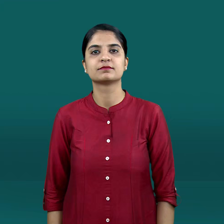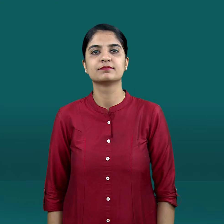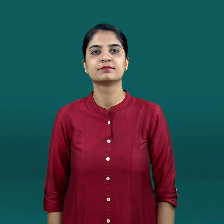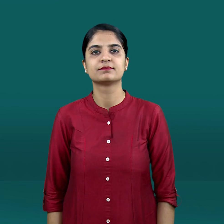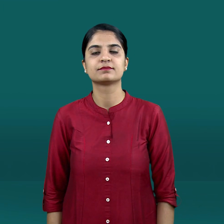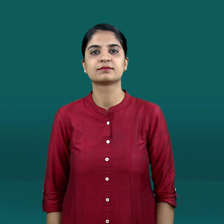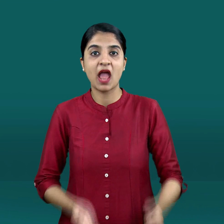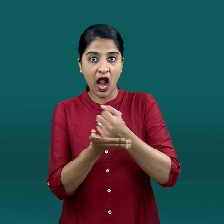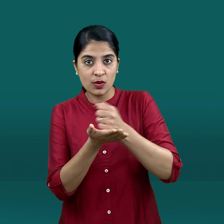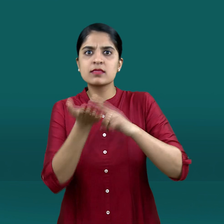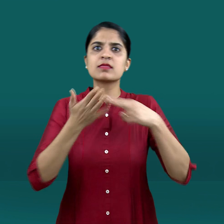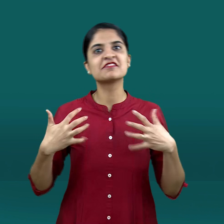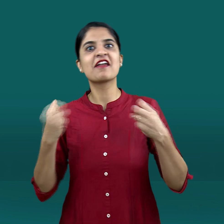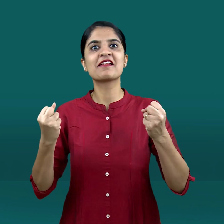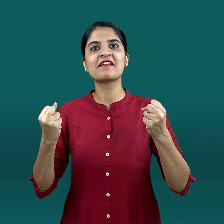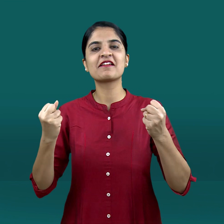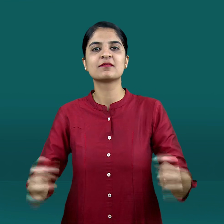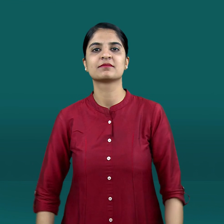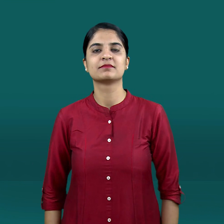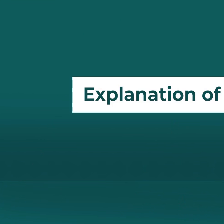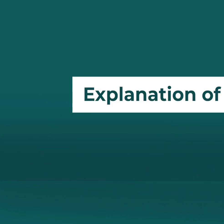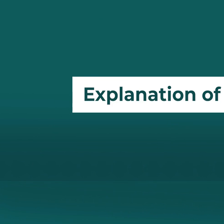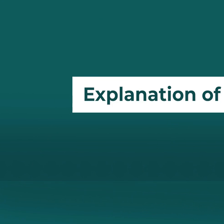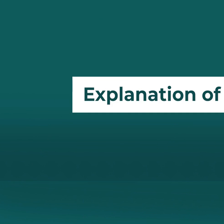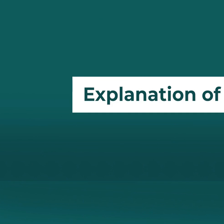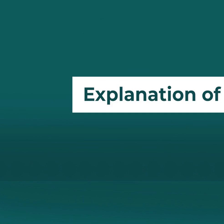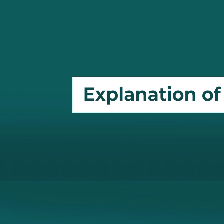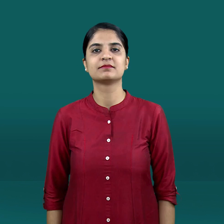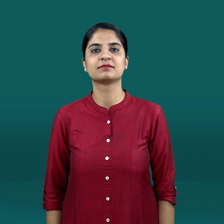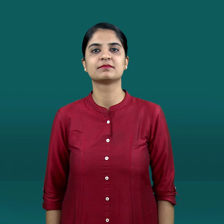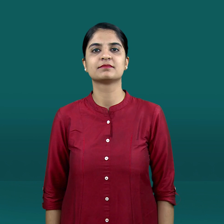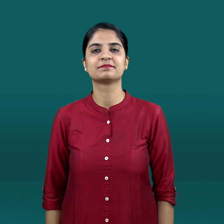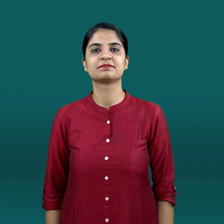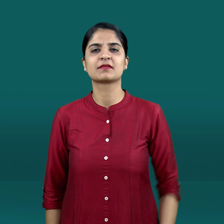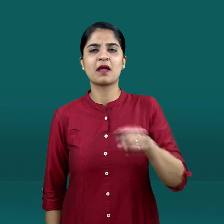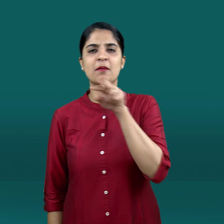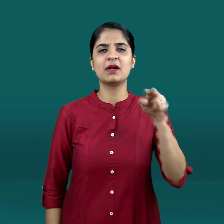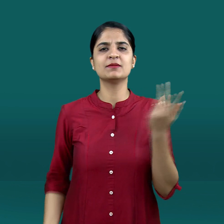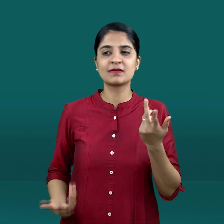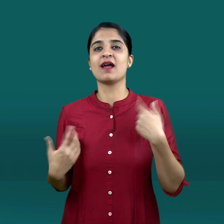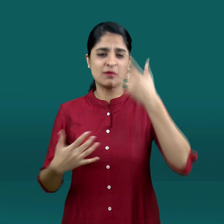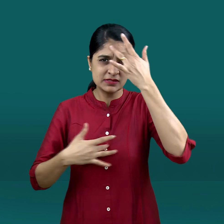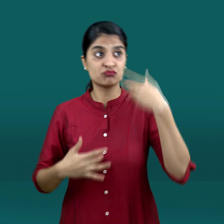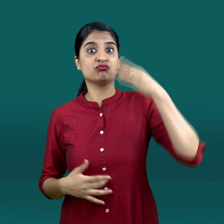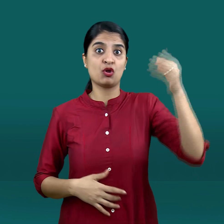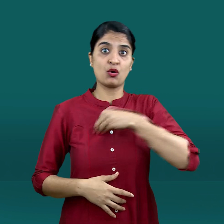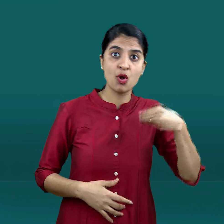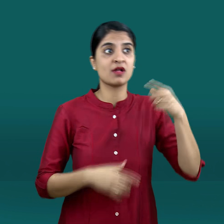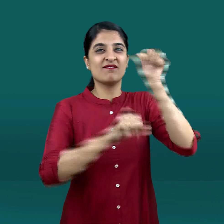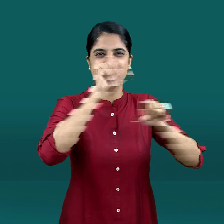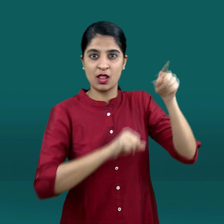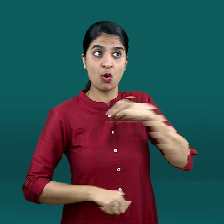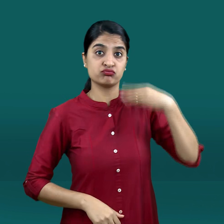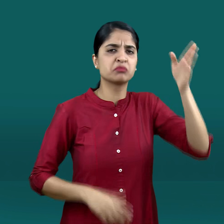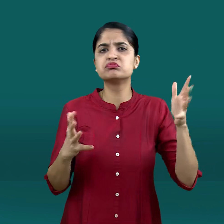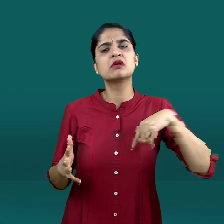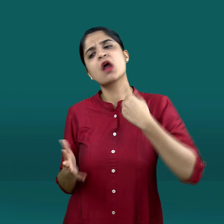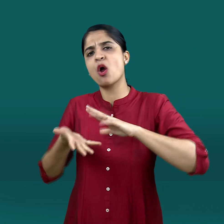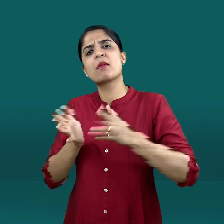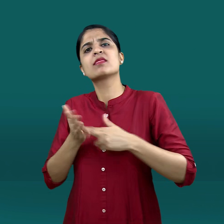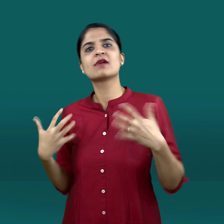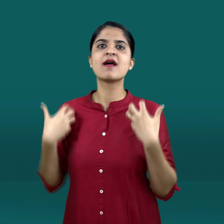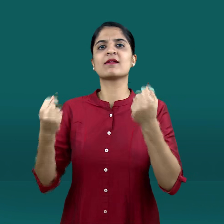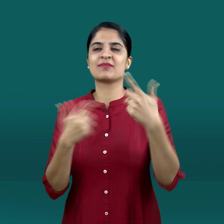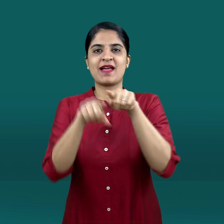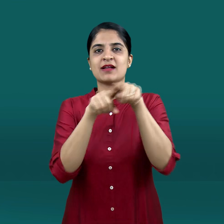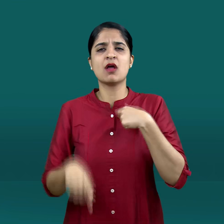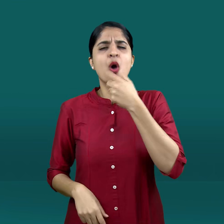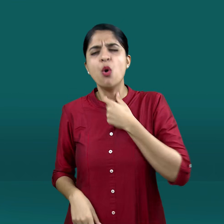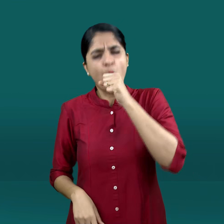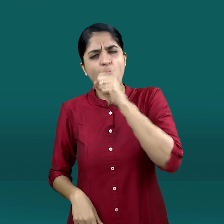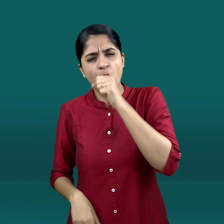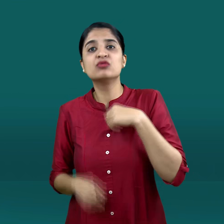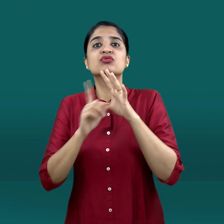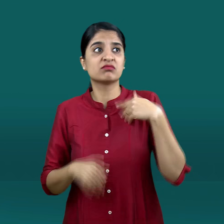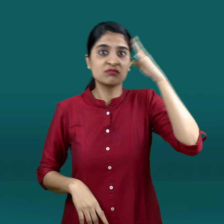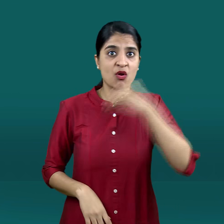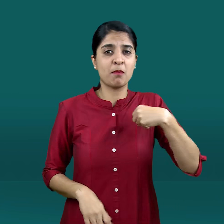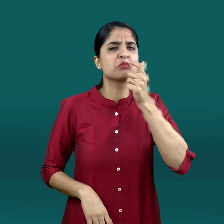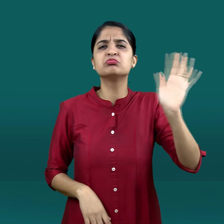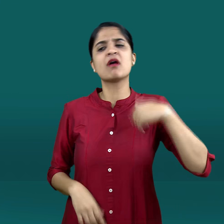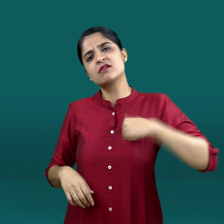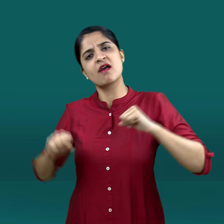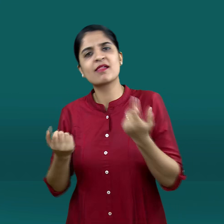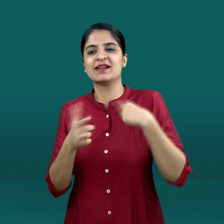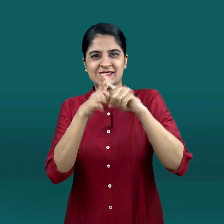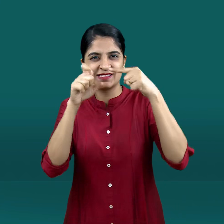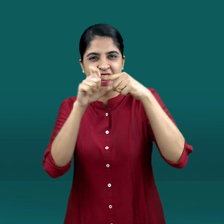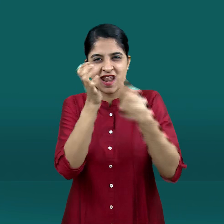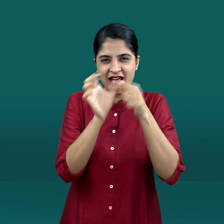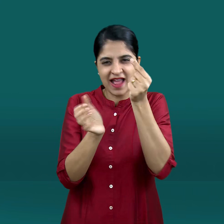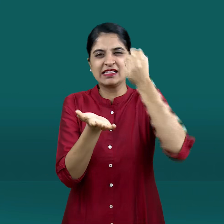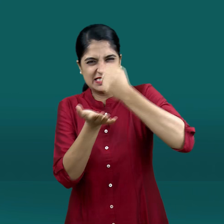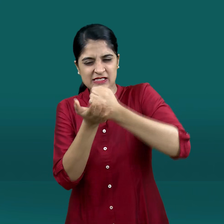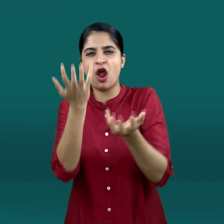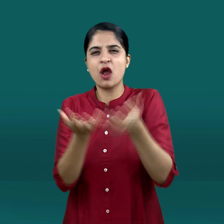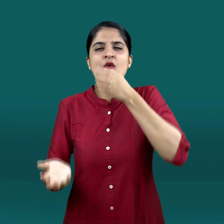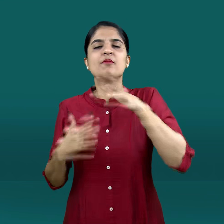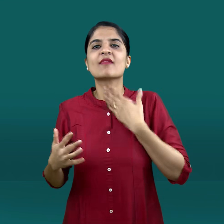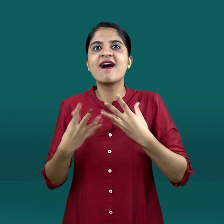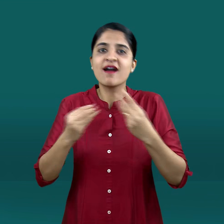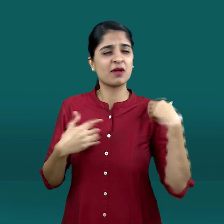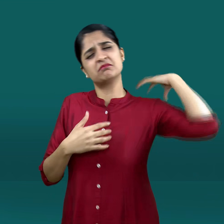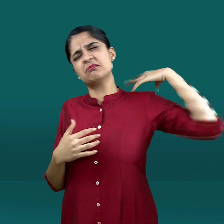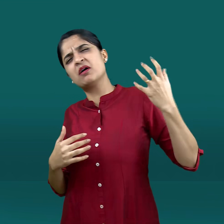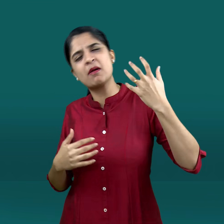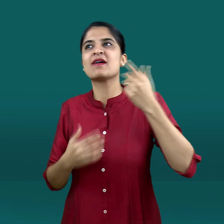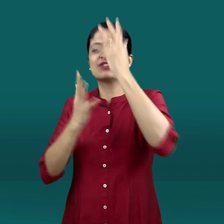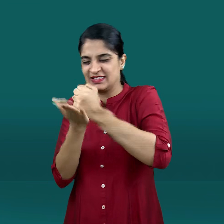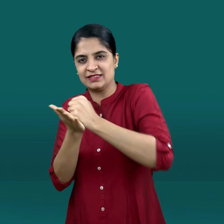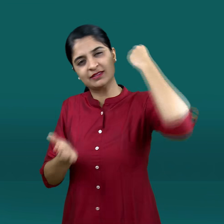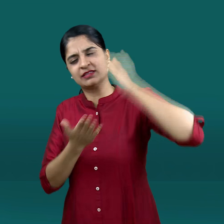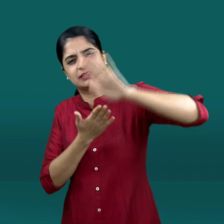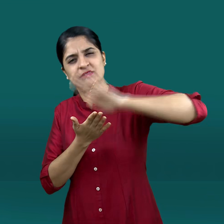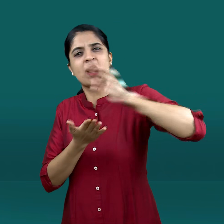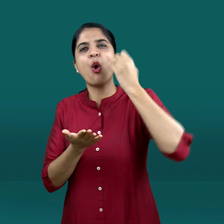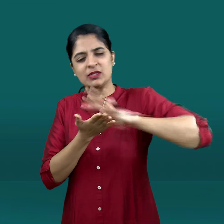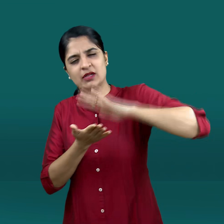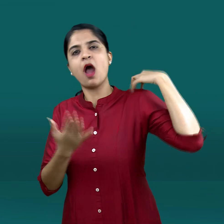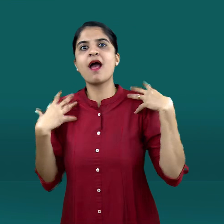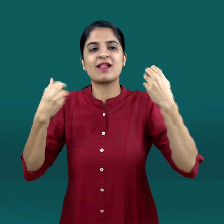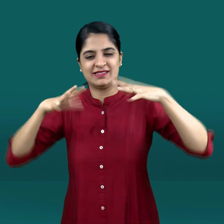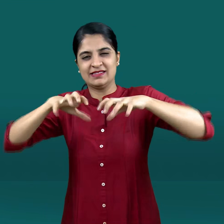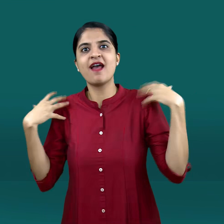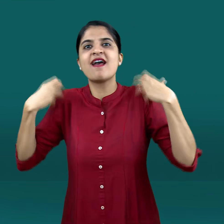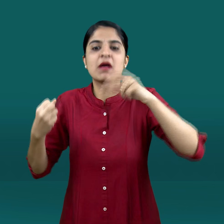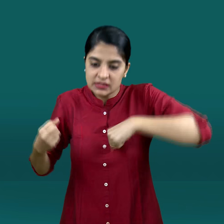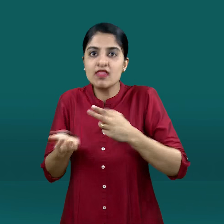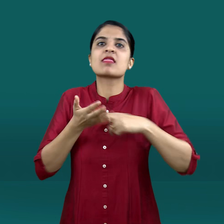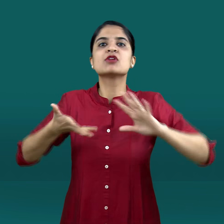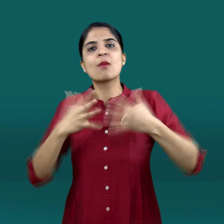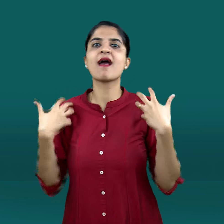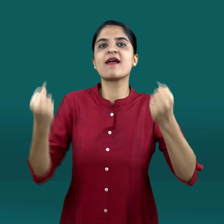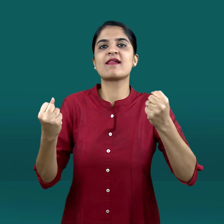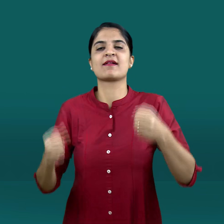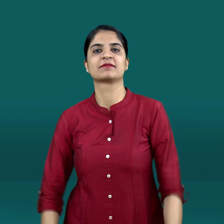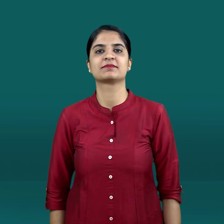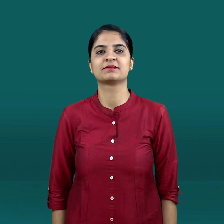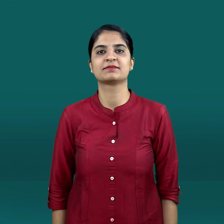Naturopathy